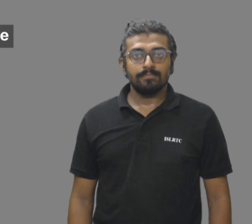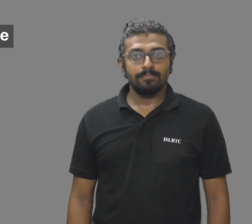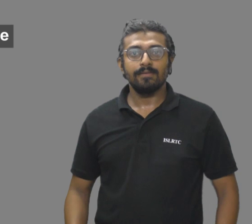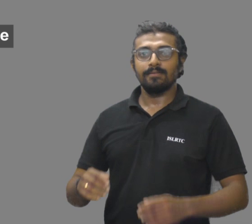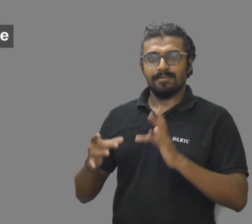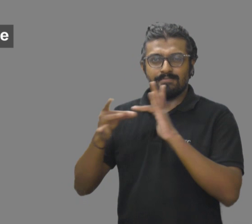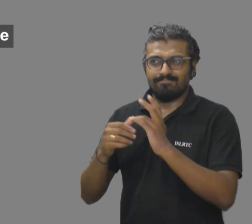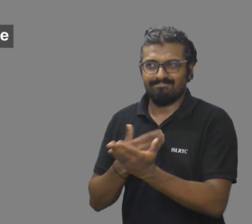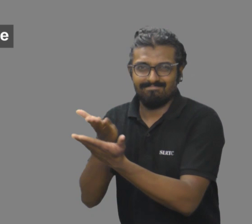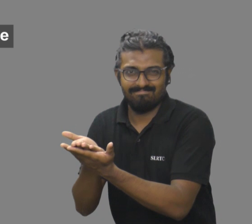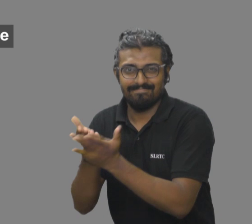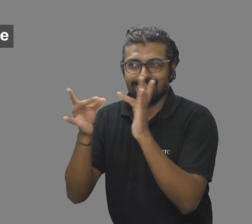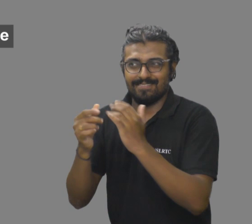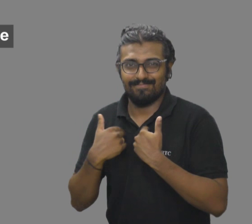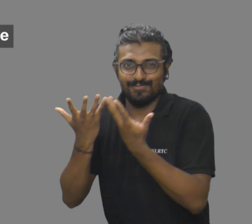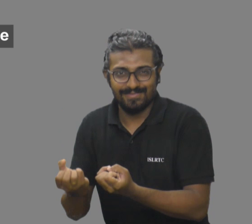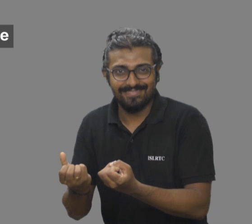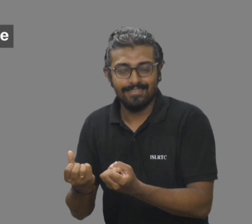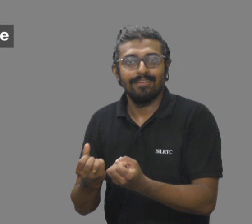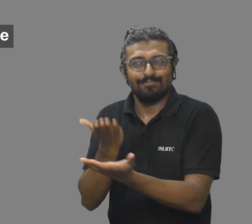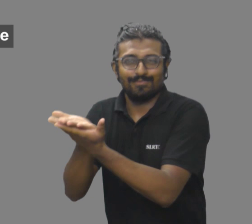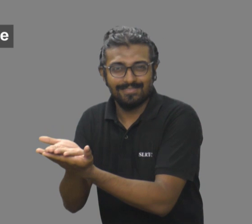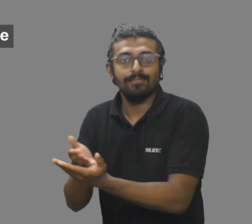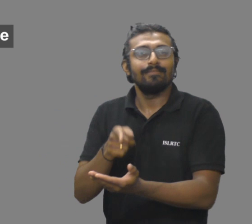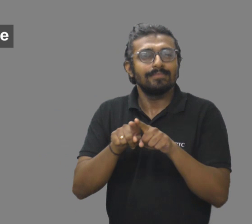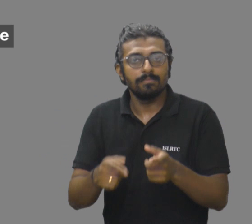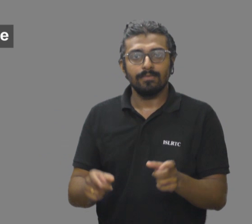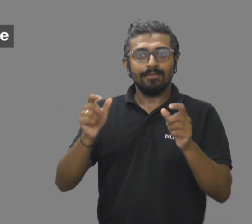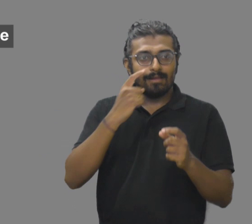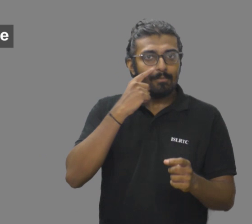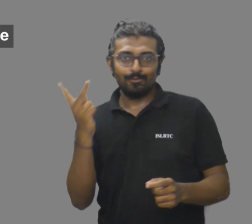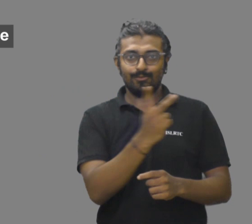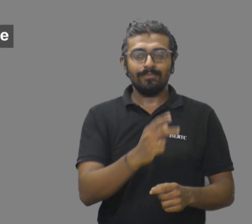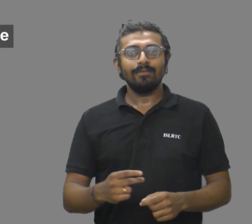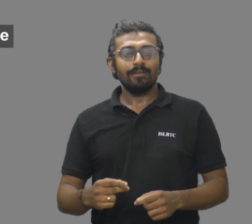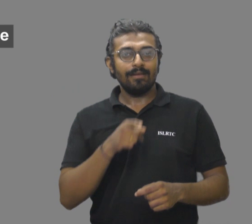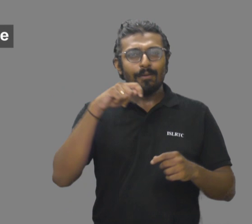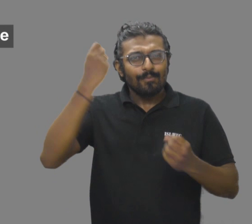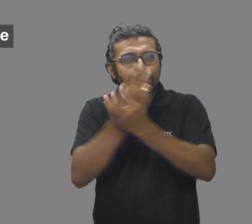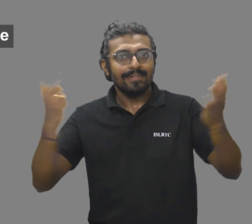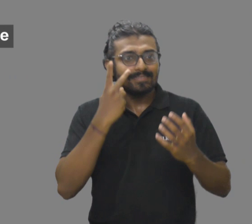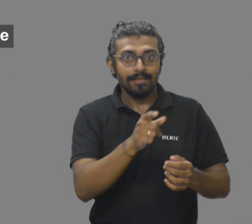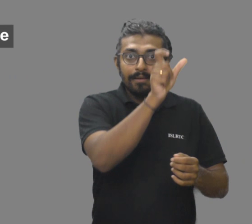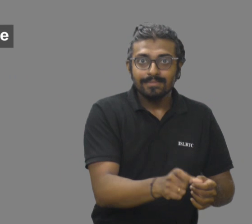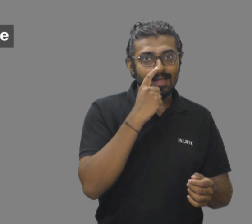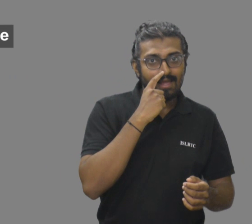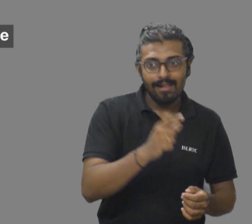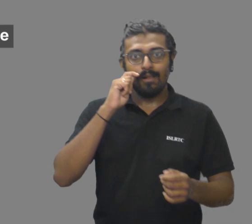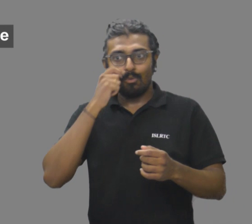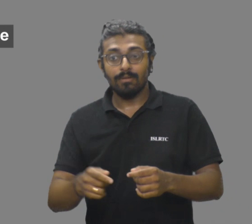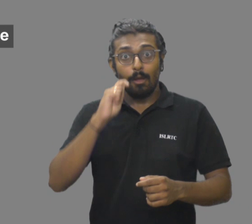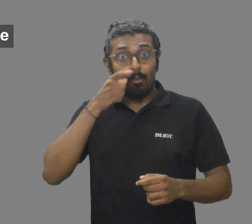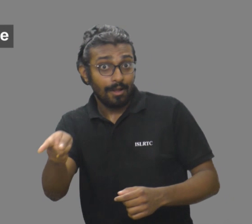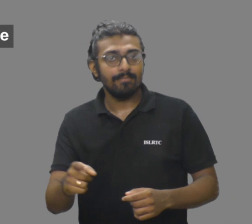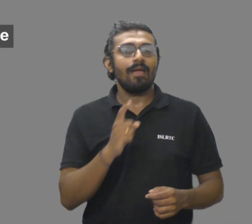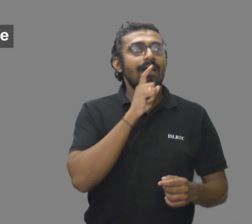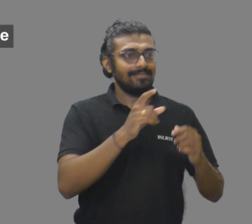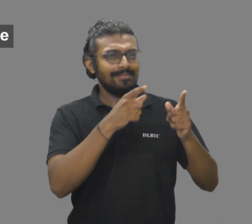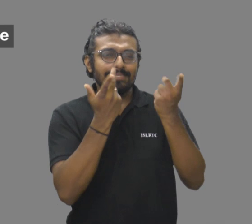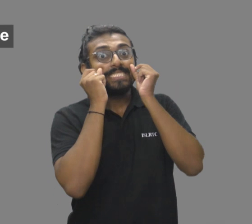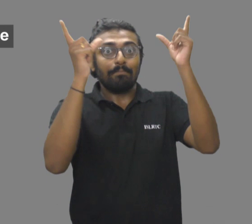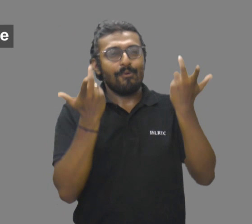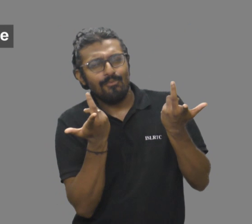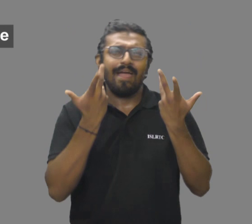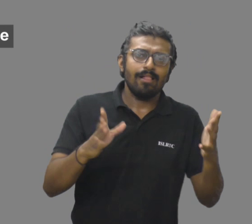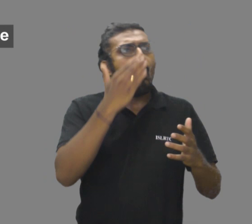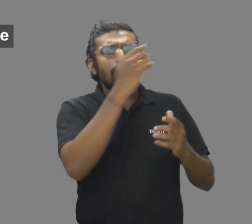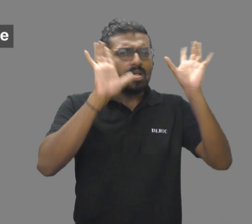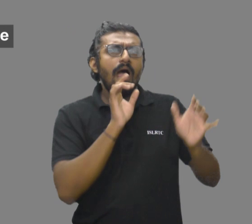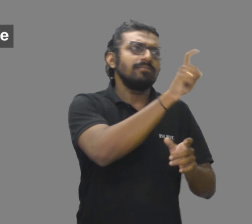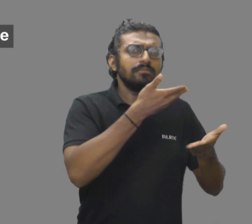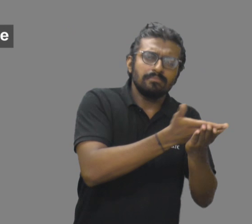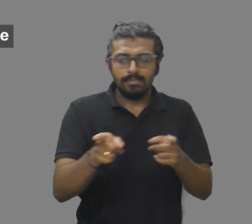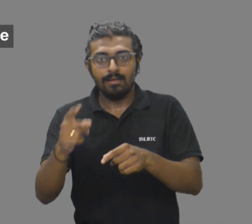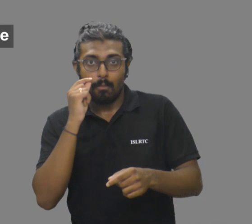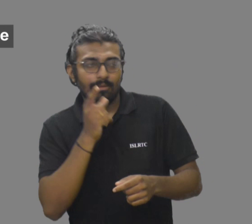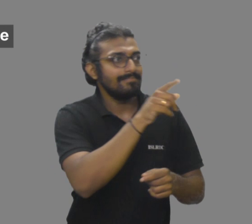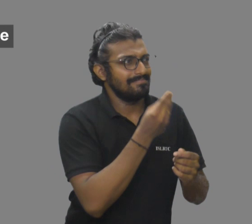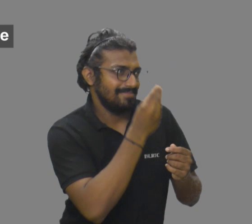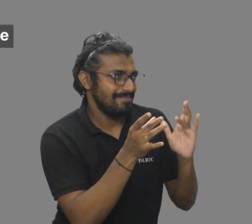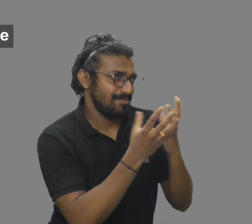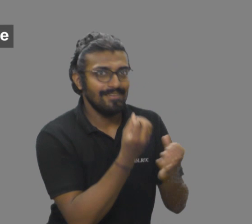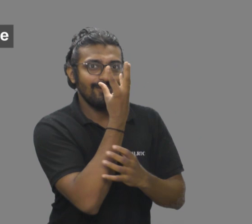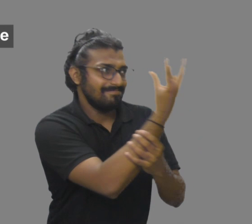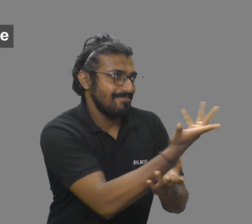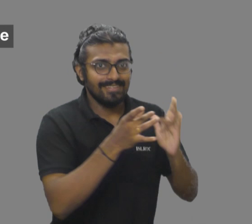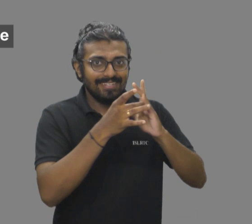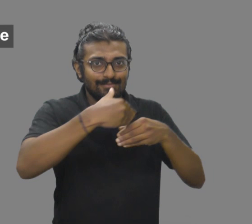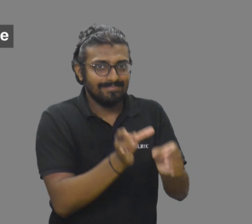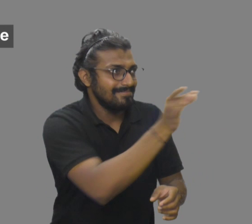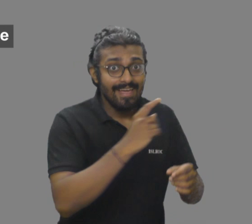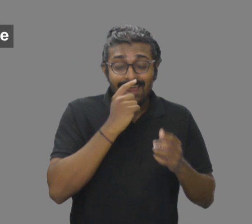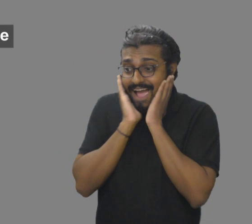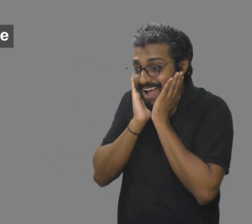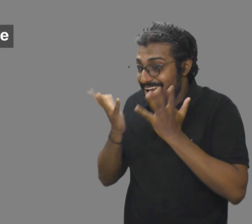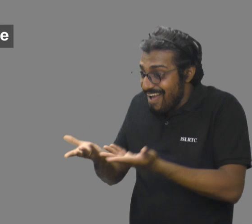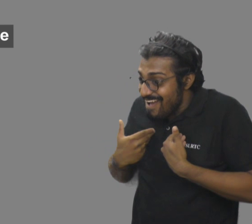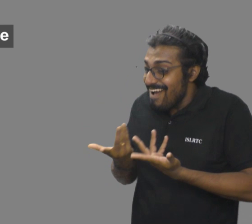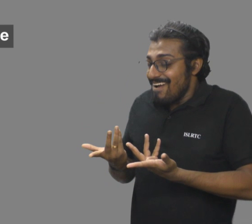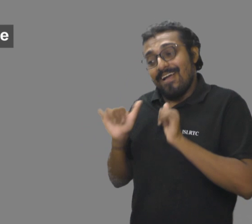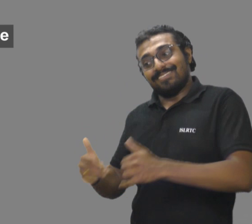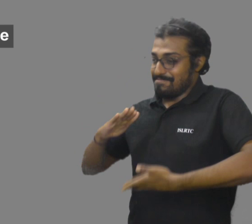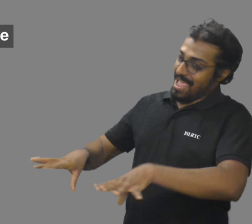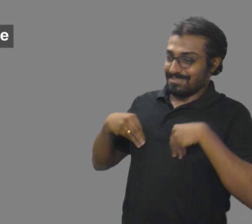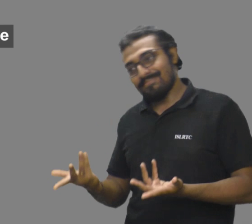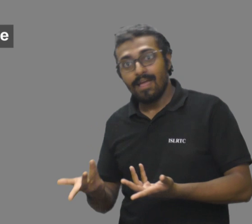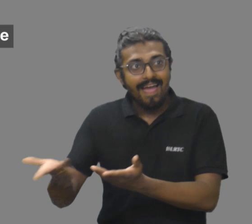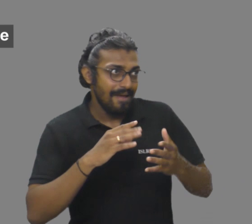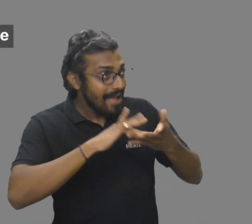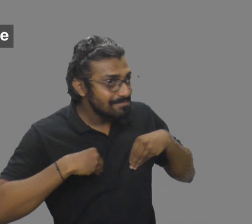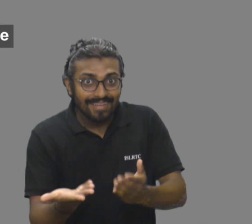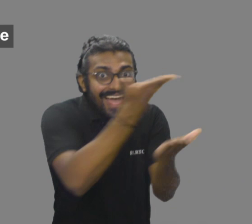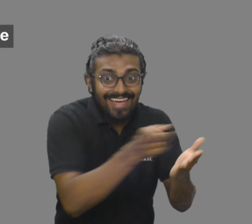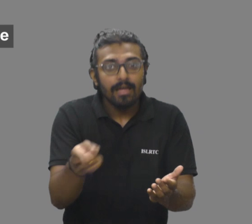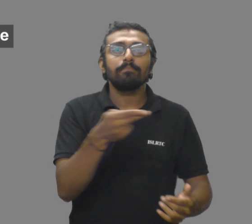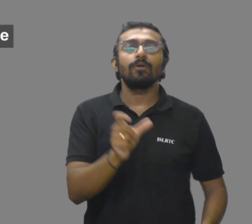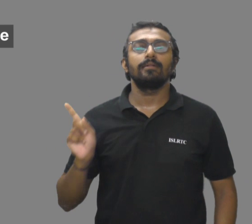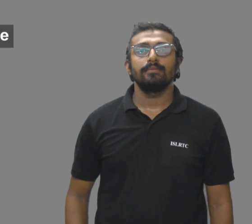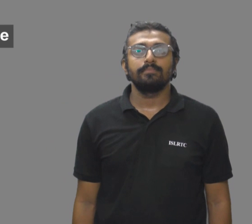Propose